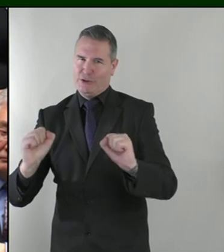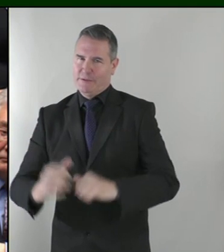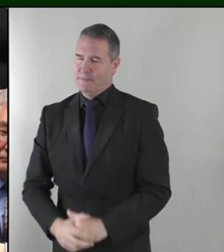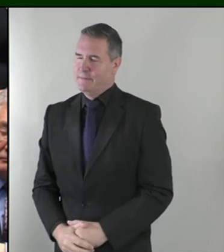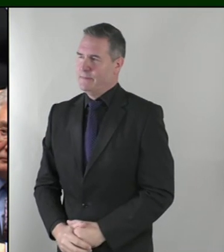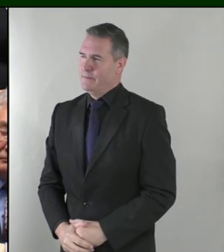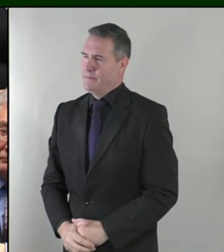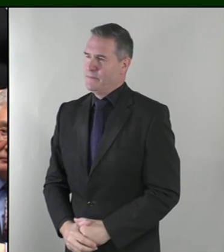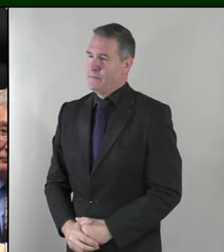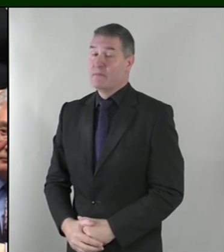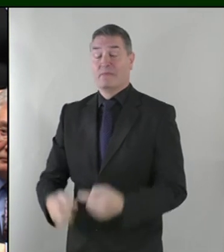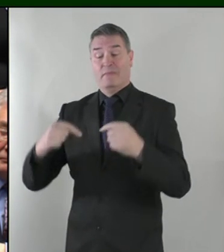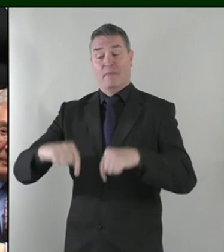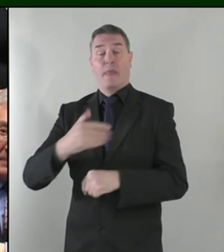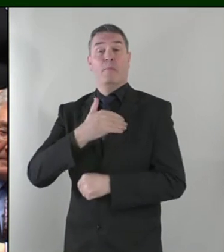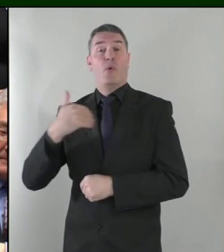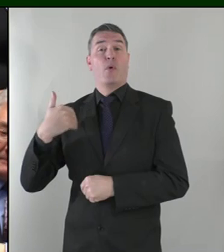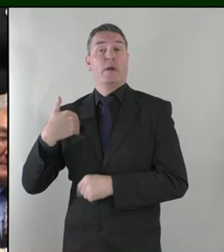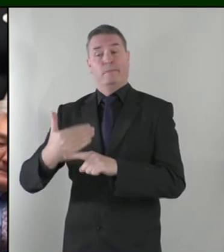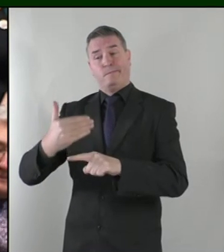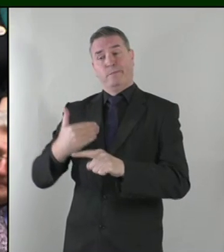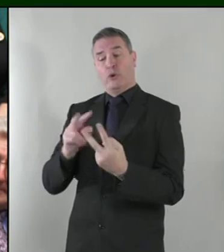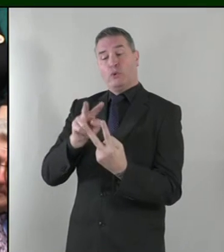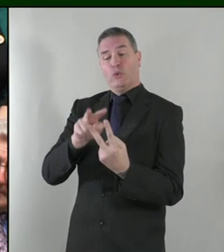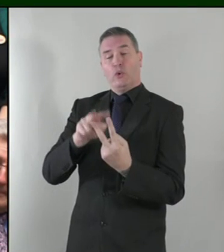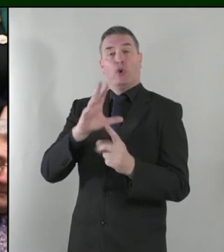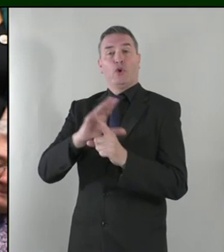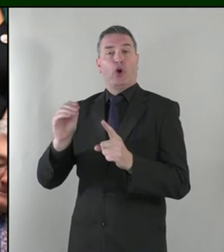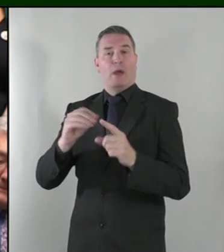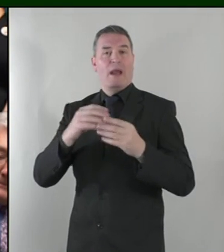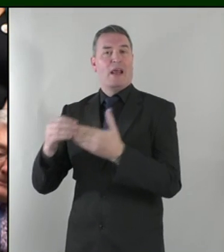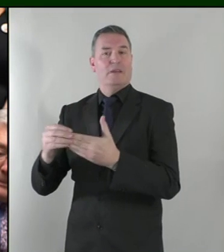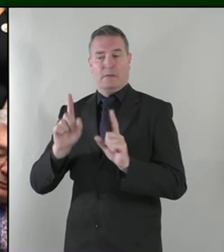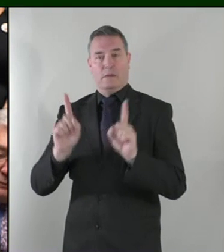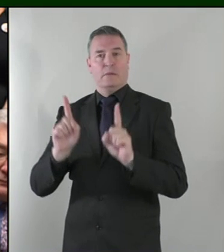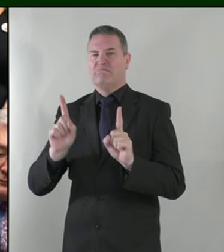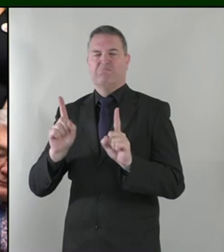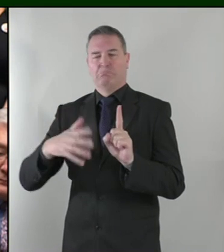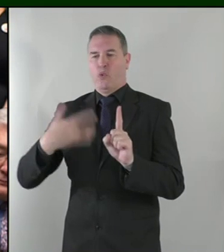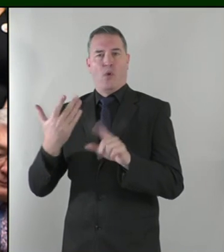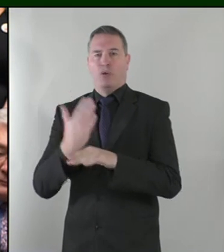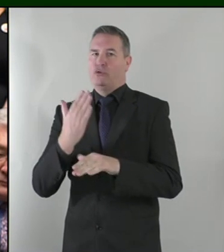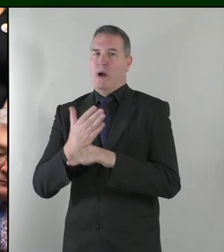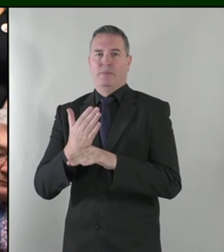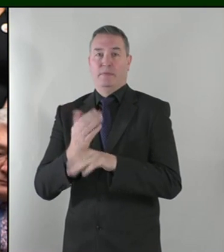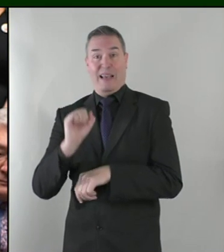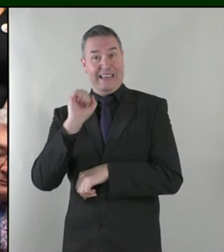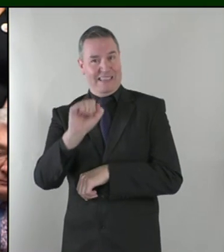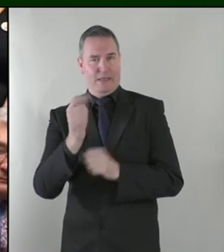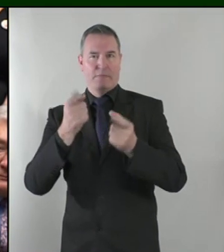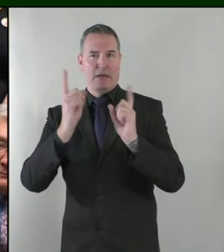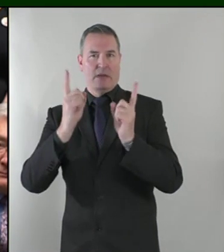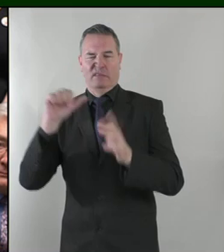We discovered this morning that two former Conservative leaders have also turned down the job formerly done by Claire O’Neill.